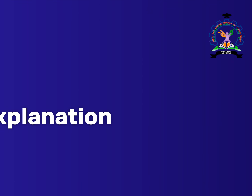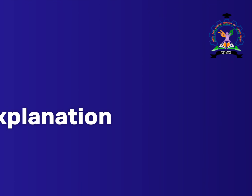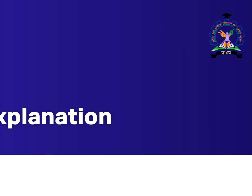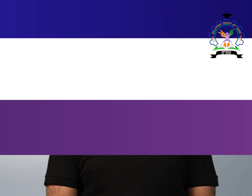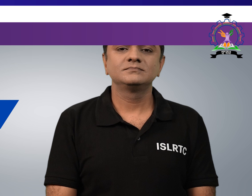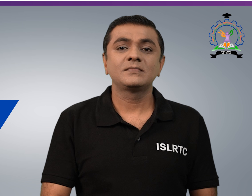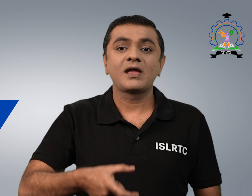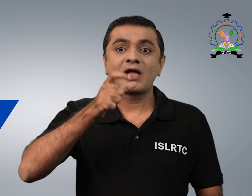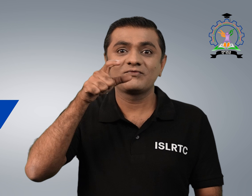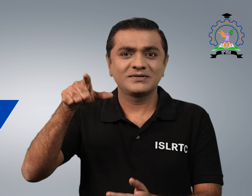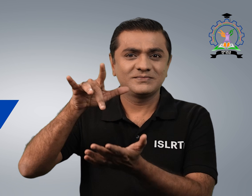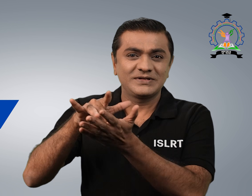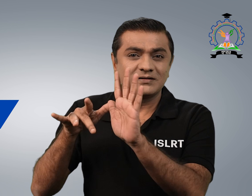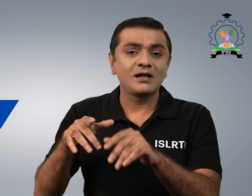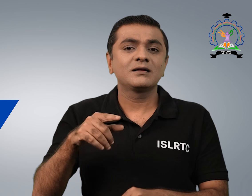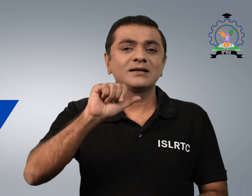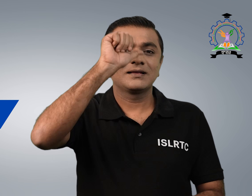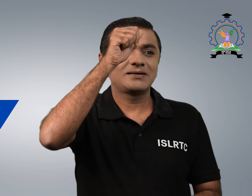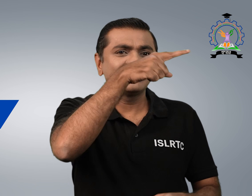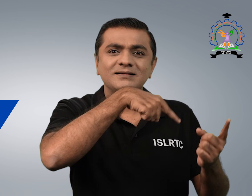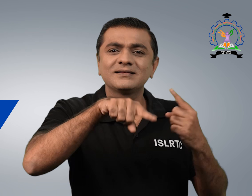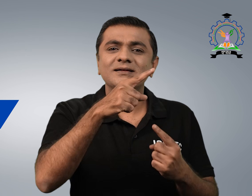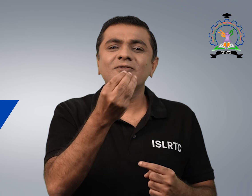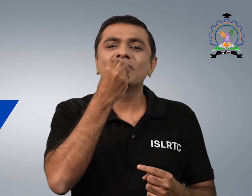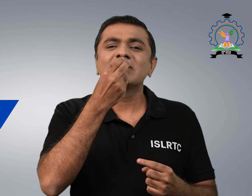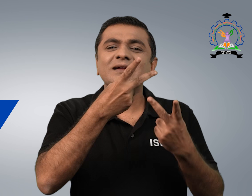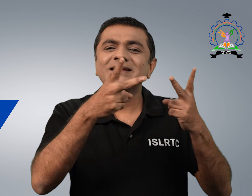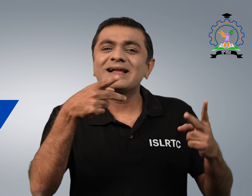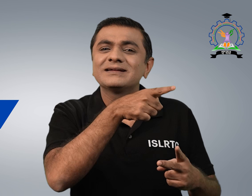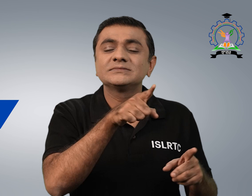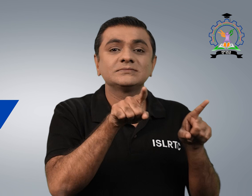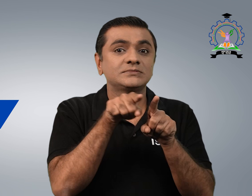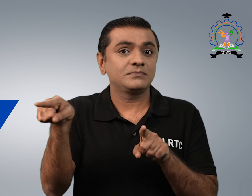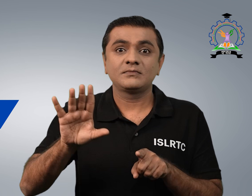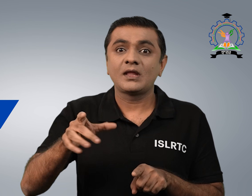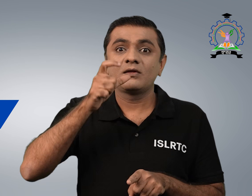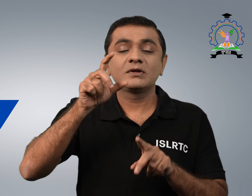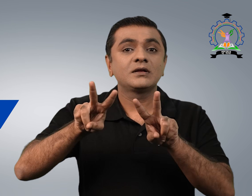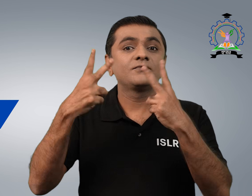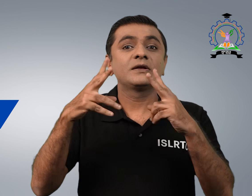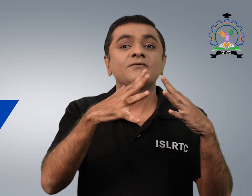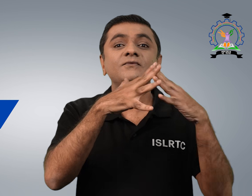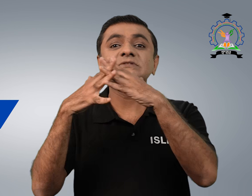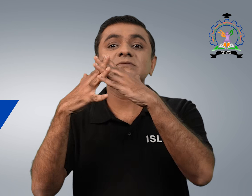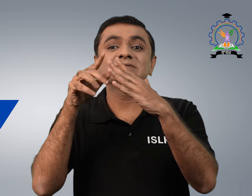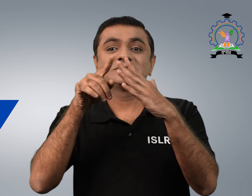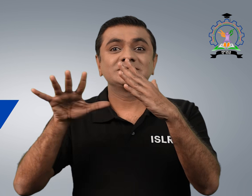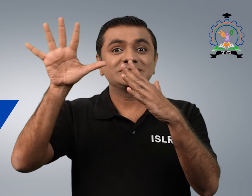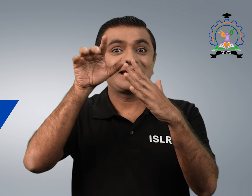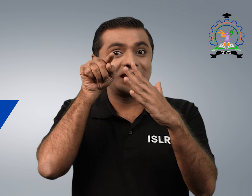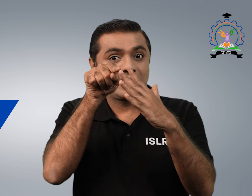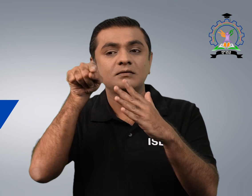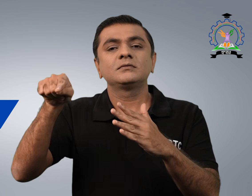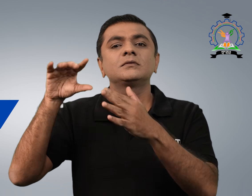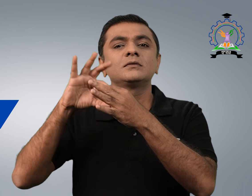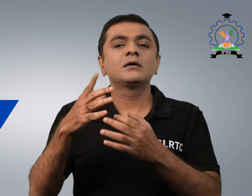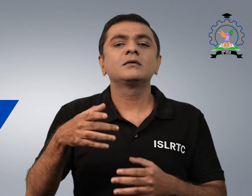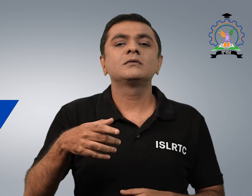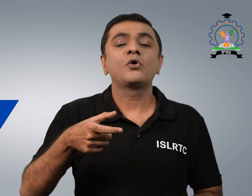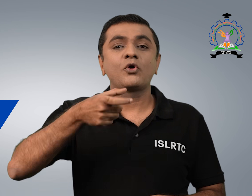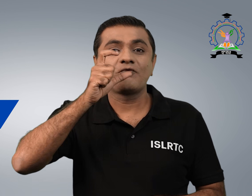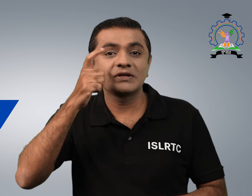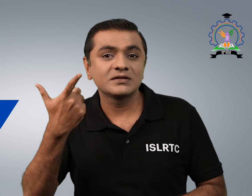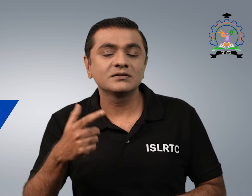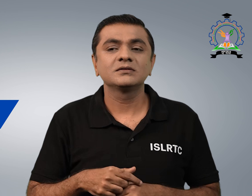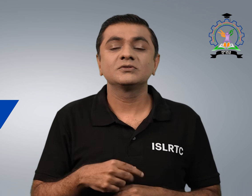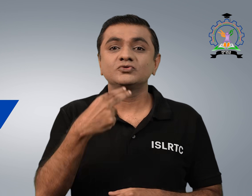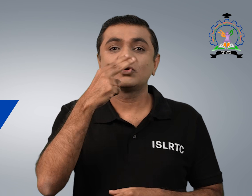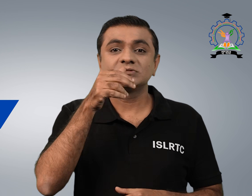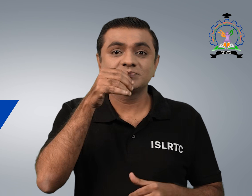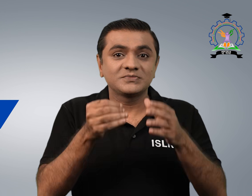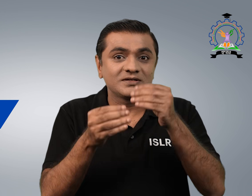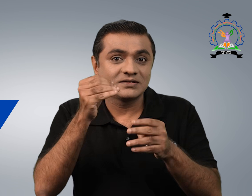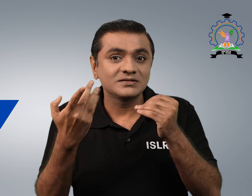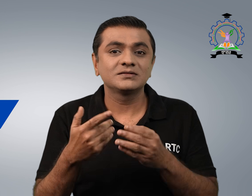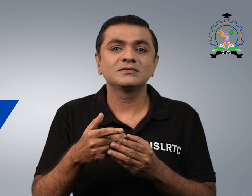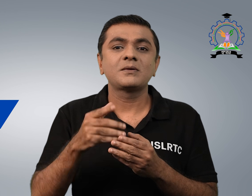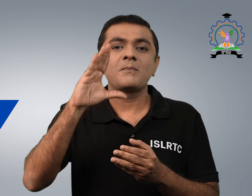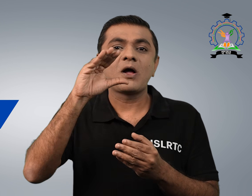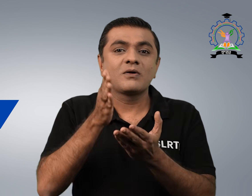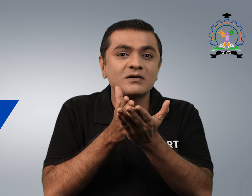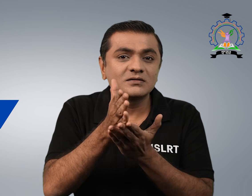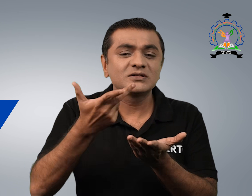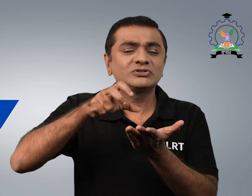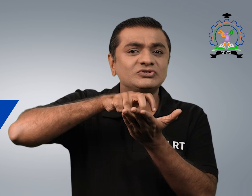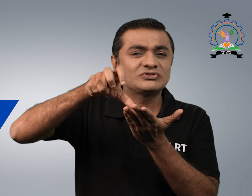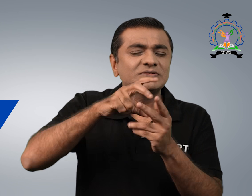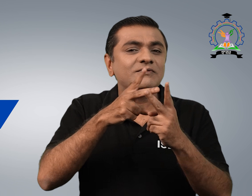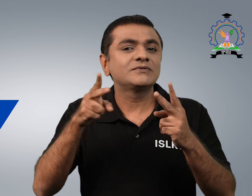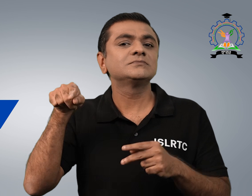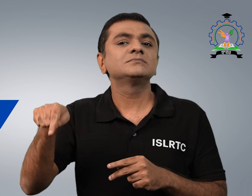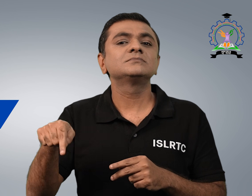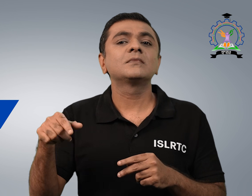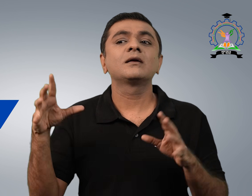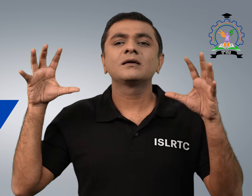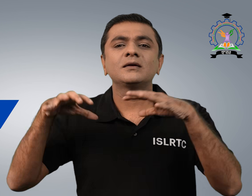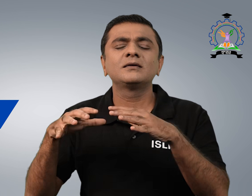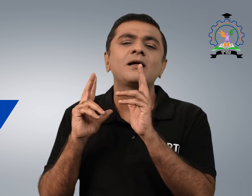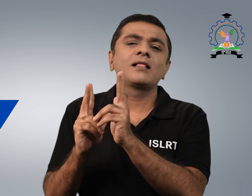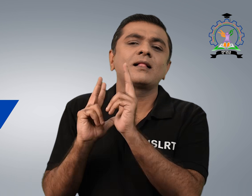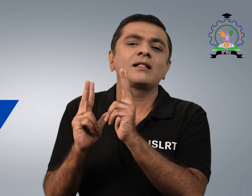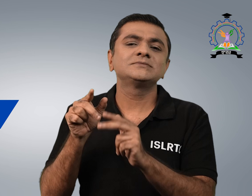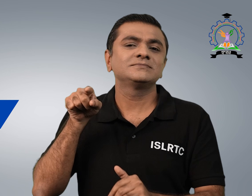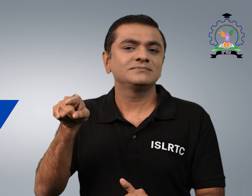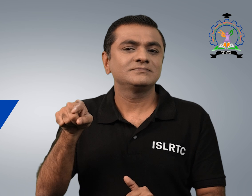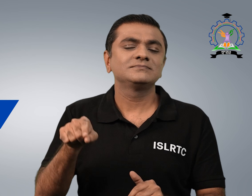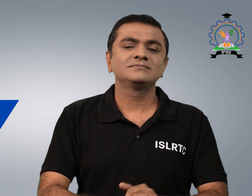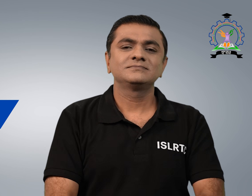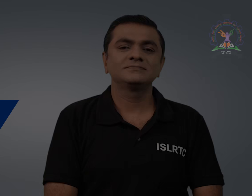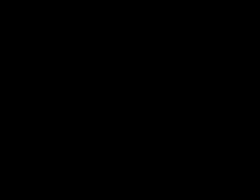Cafe is a small place which serves mostly western snacks and beverages such as coffee, chocolate milkshake, sandwiches etc. where people can relax and chat.